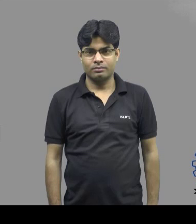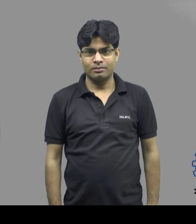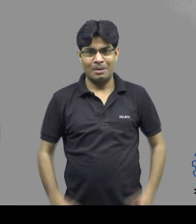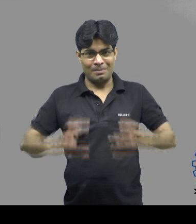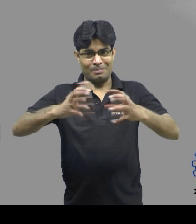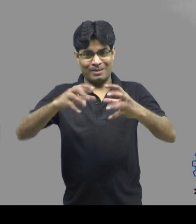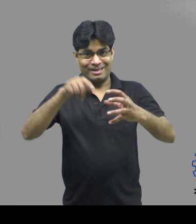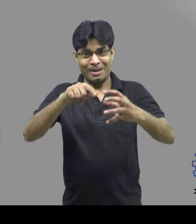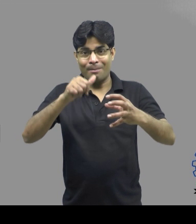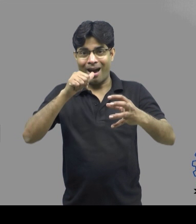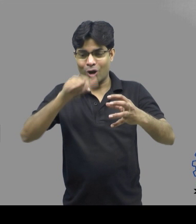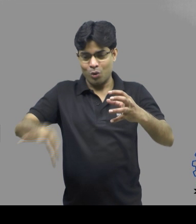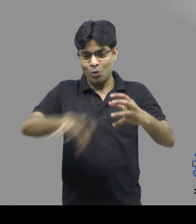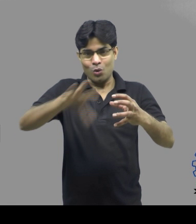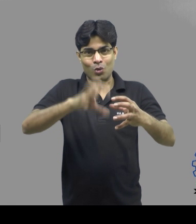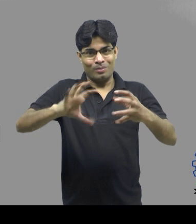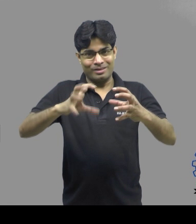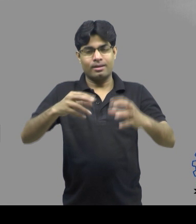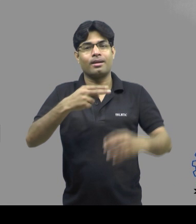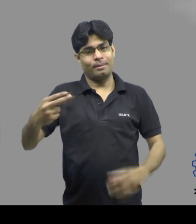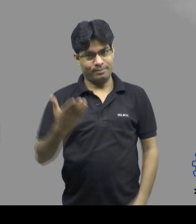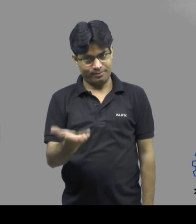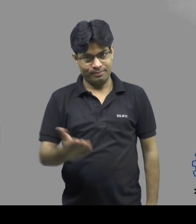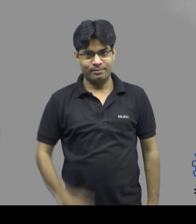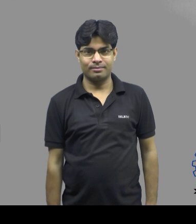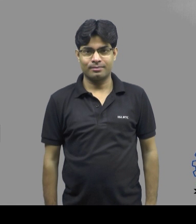Water Pump